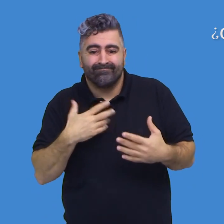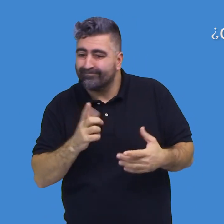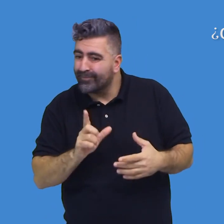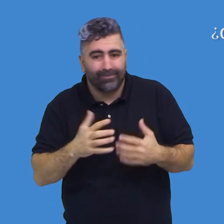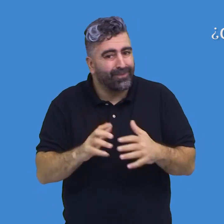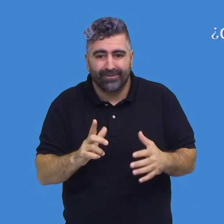no